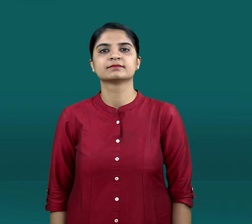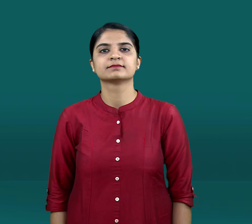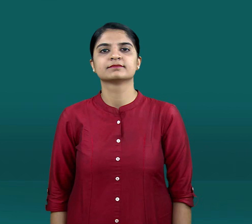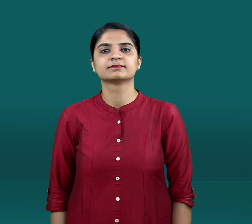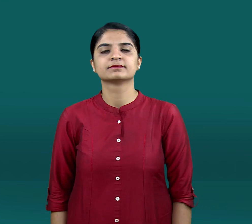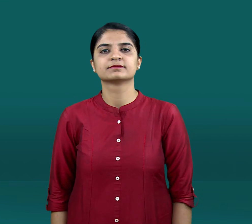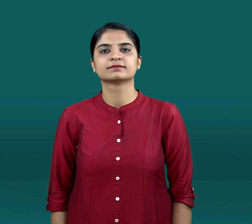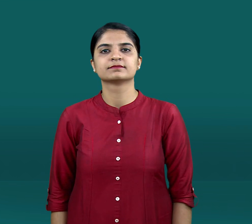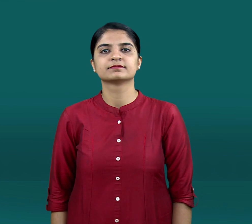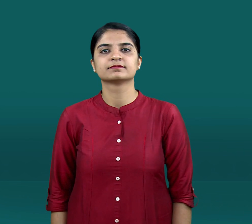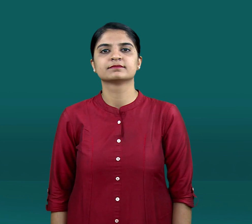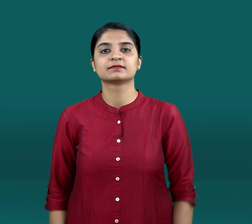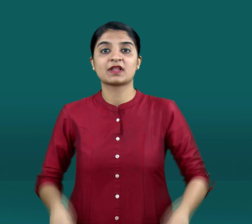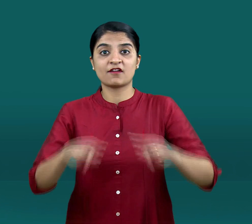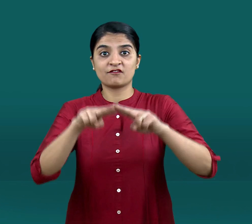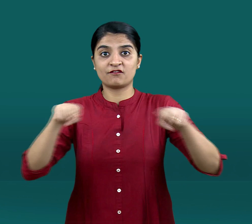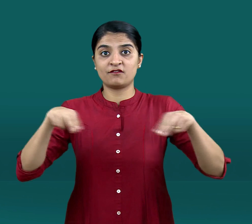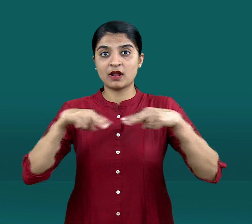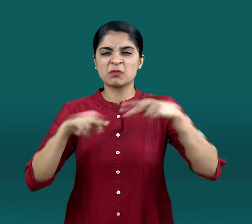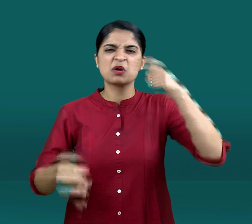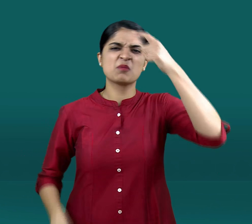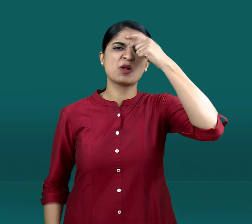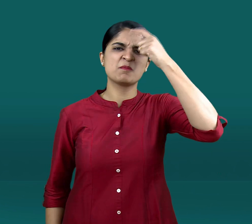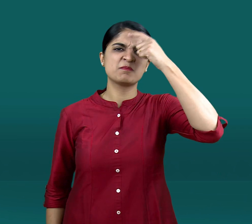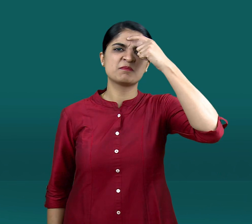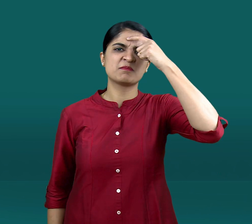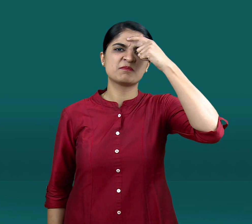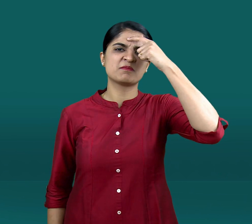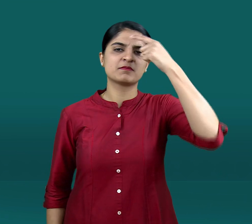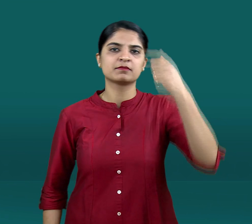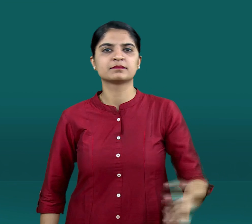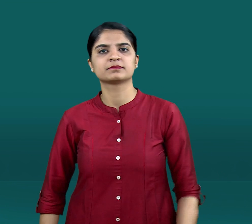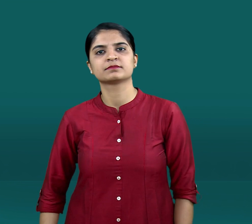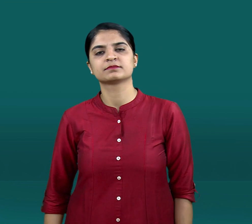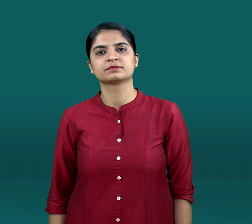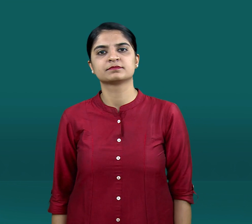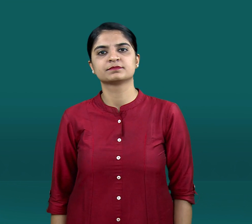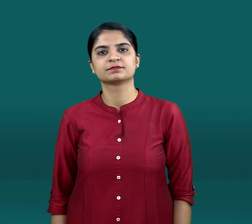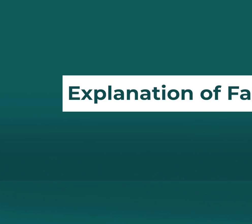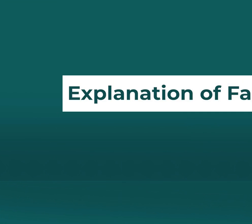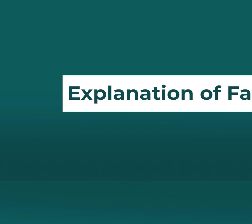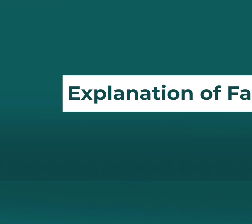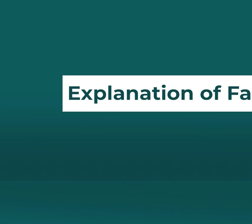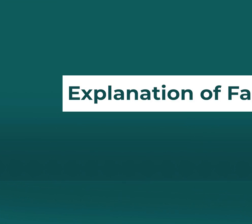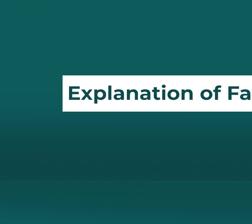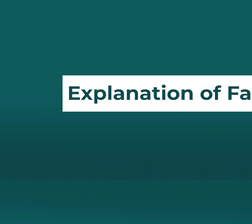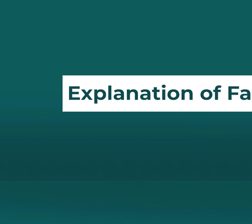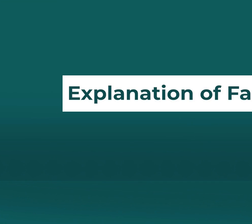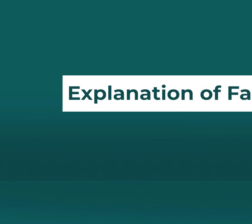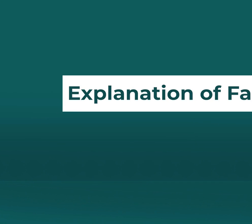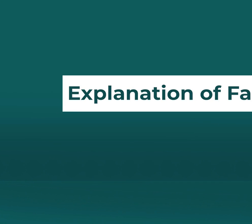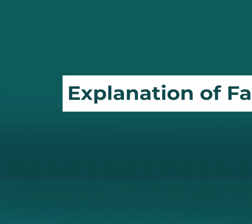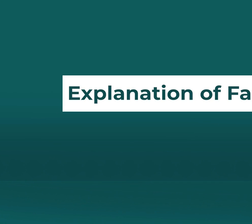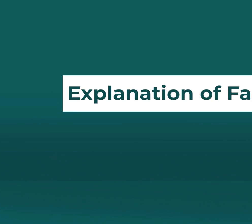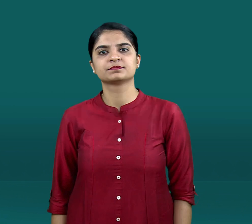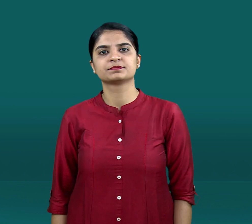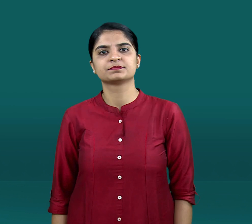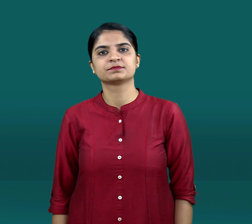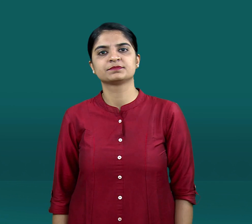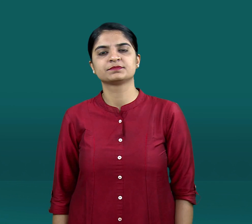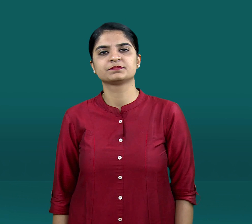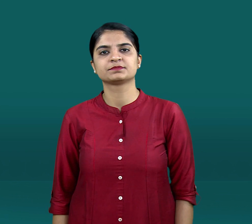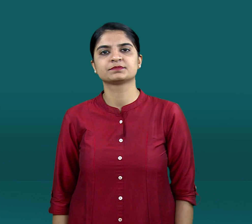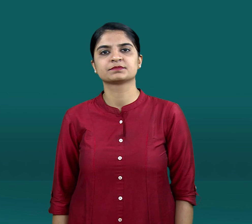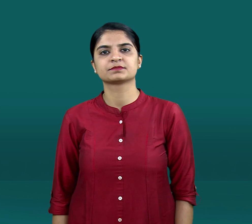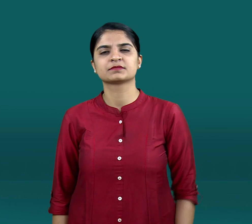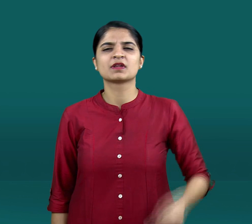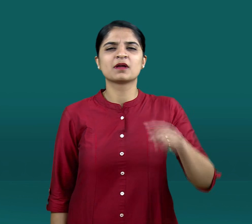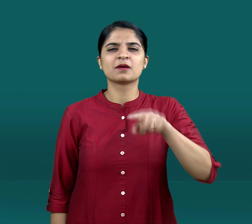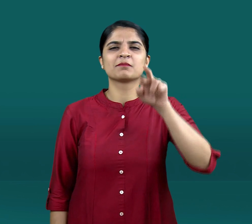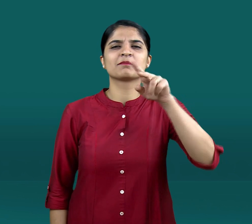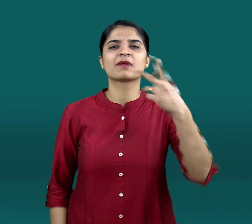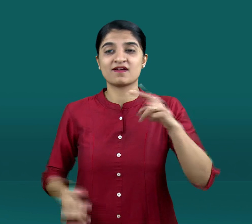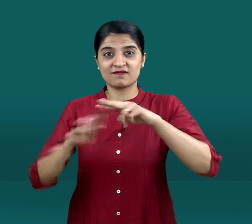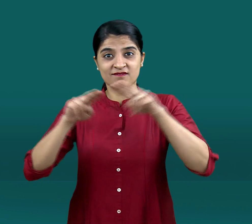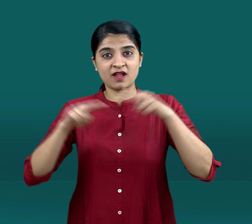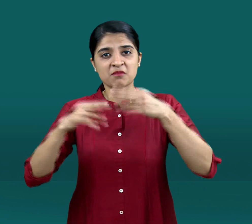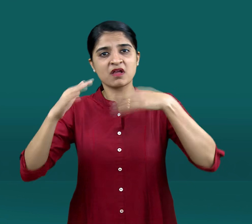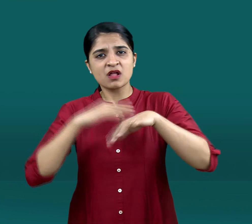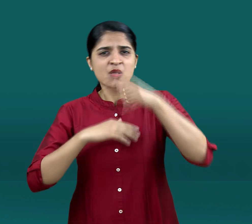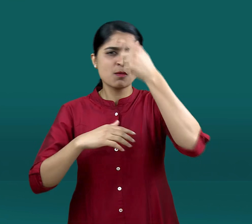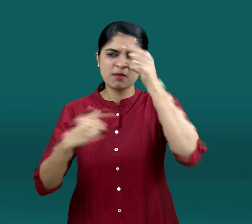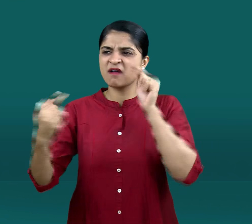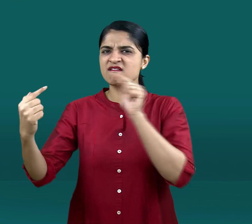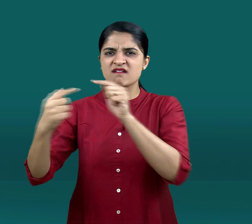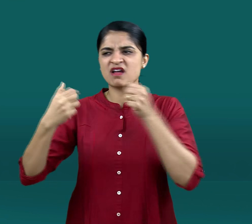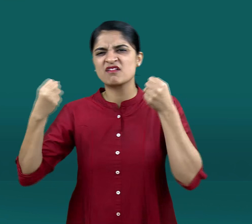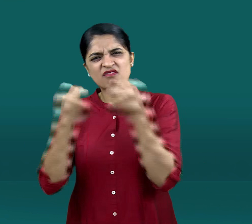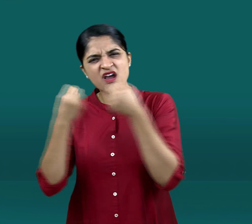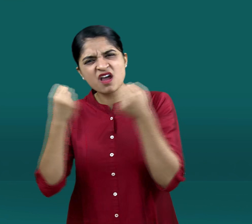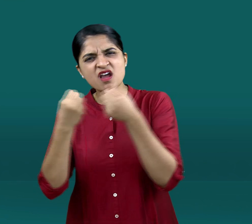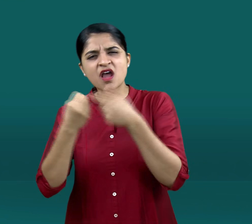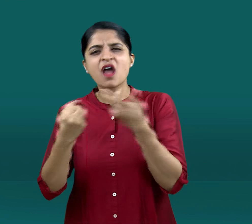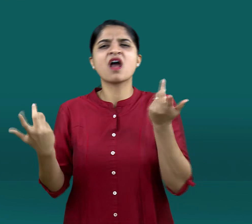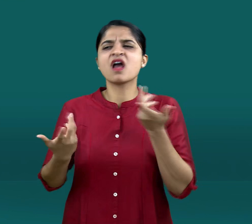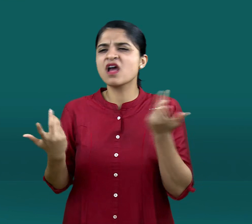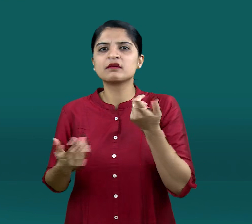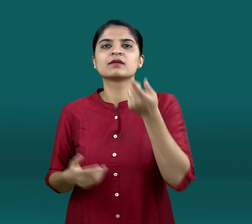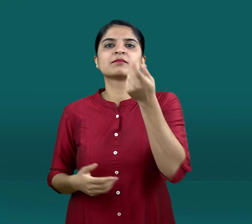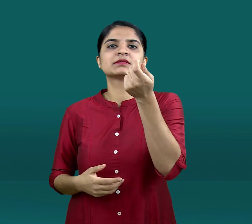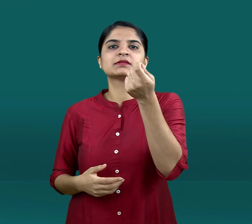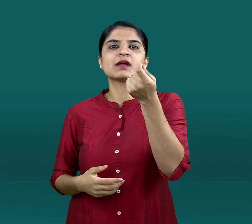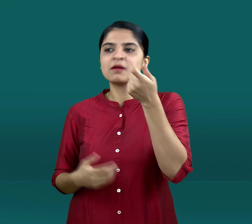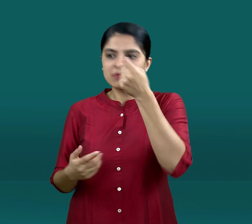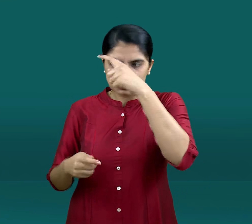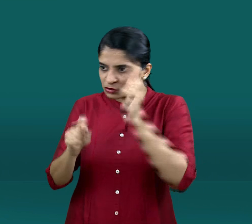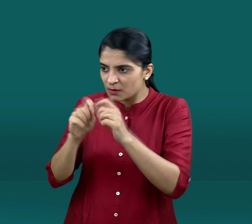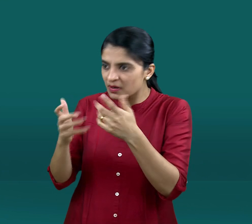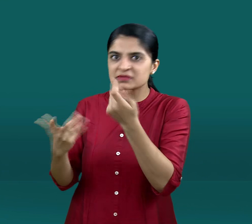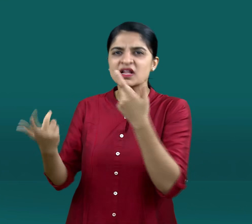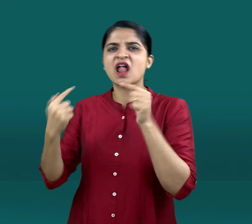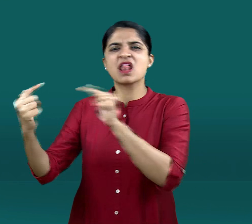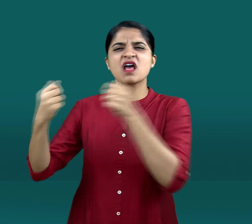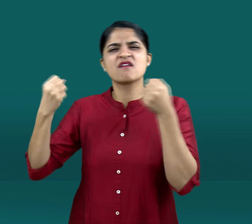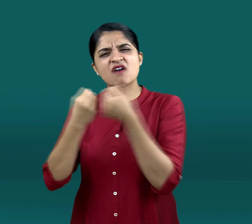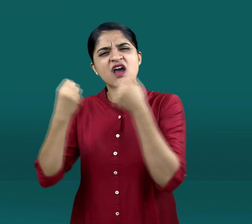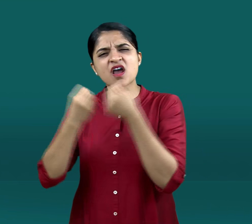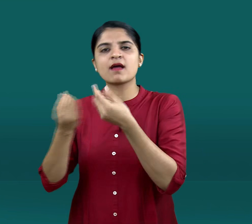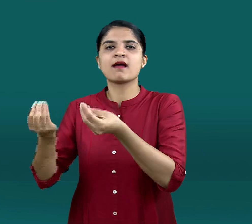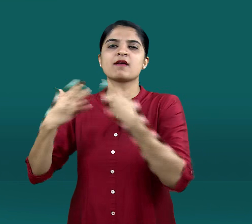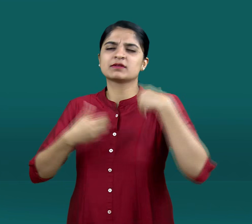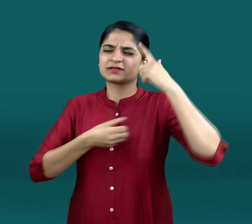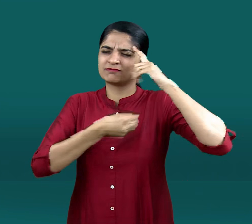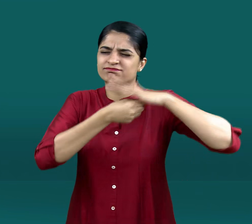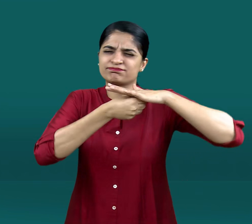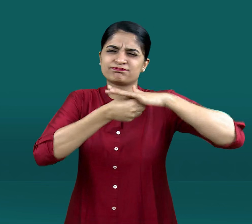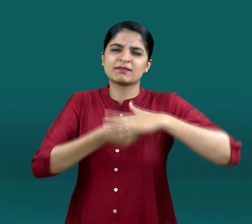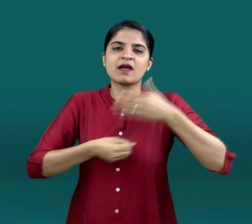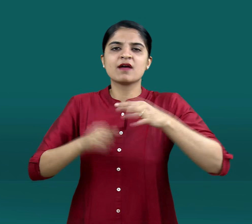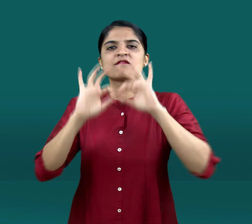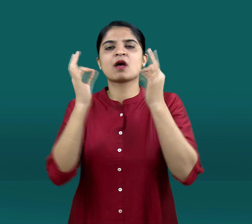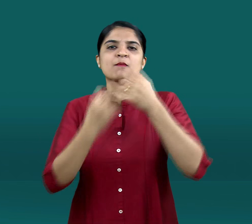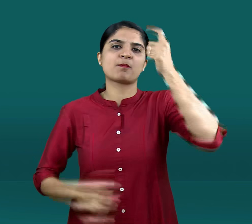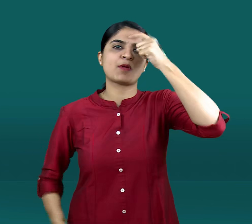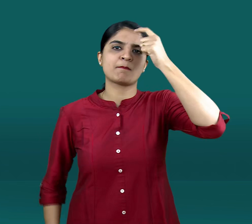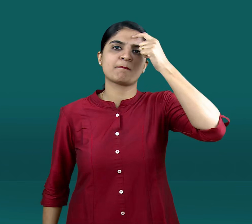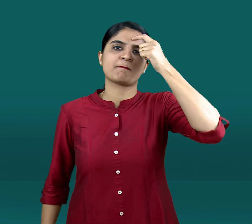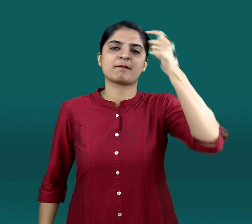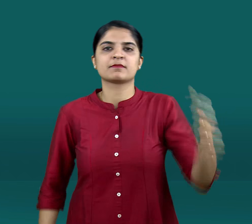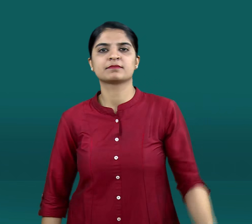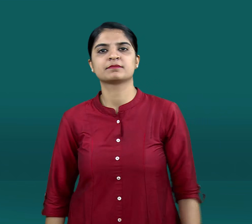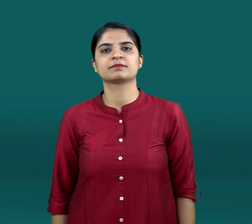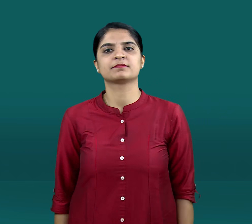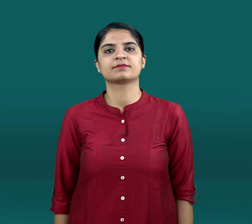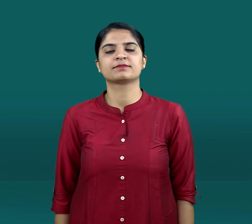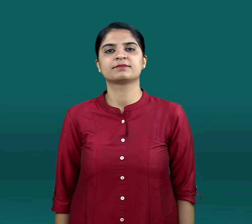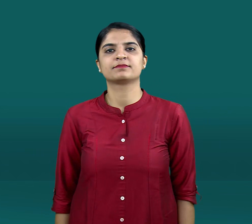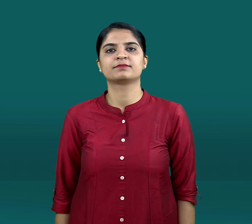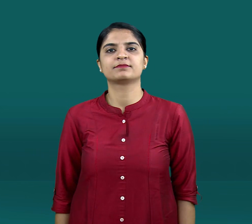Family problems